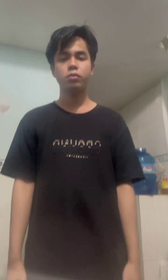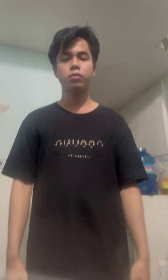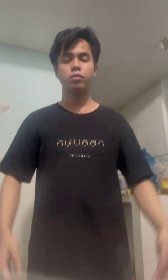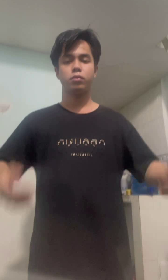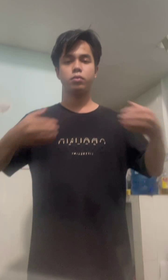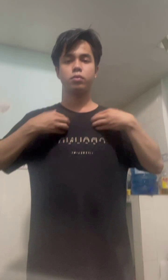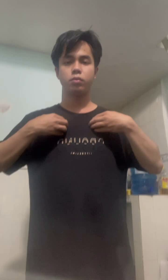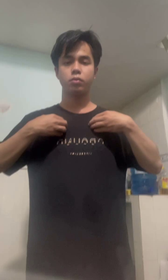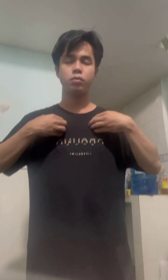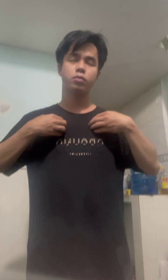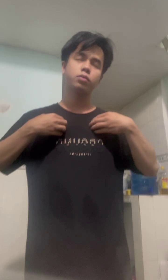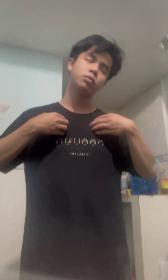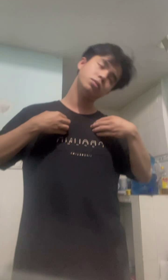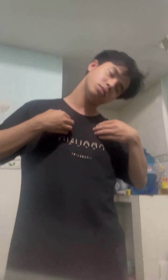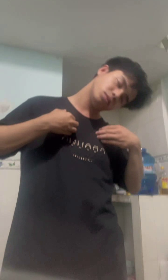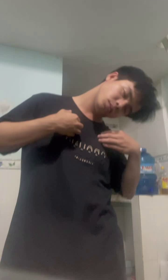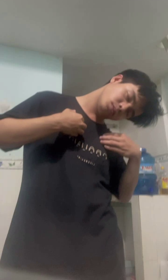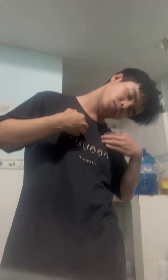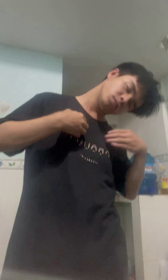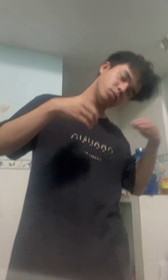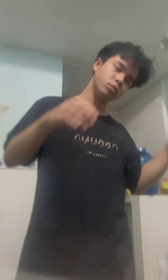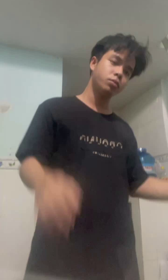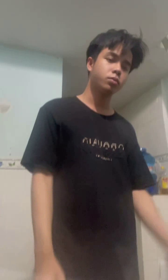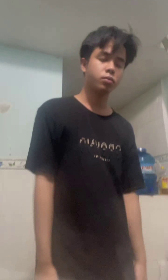met moi